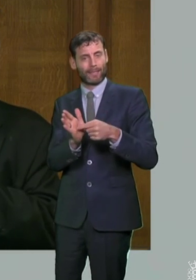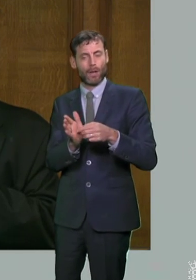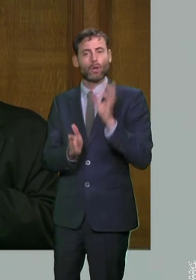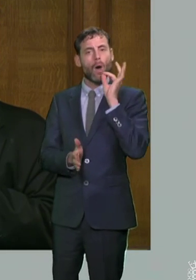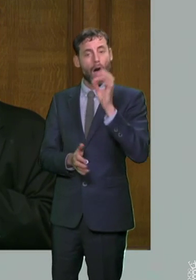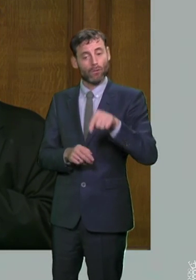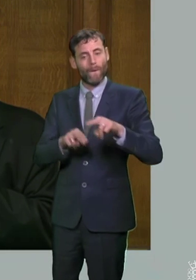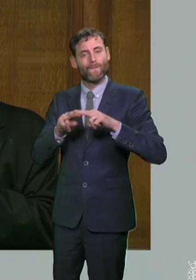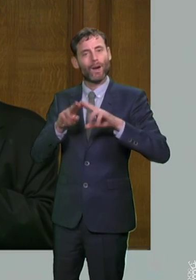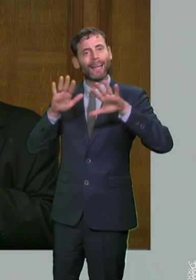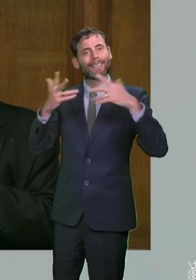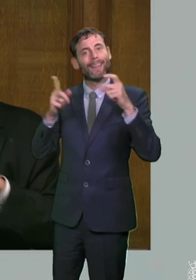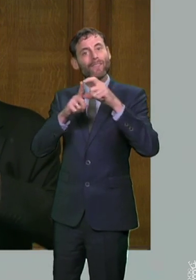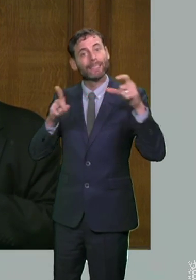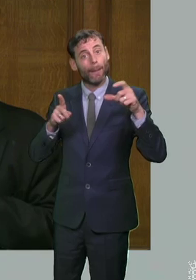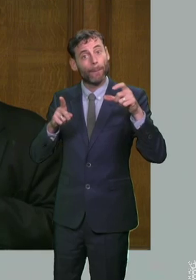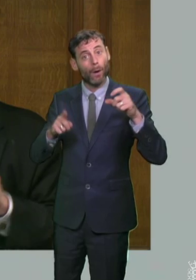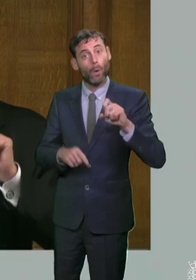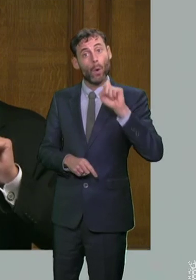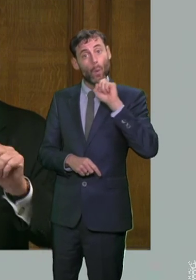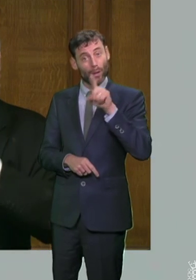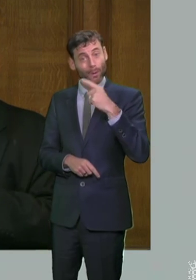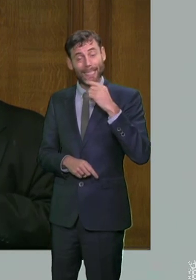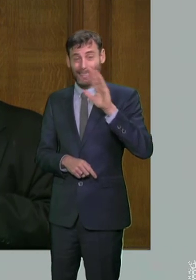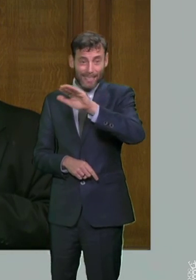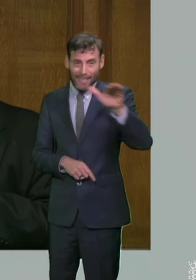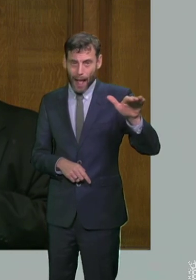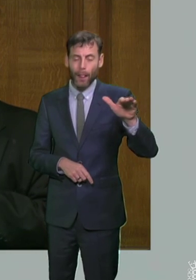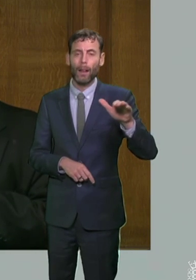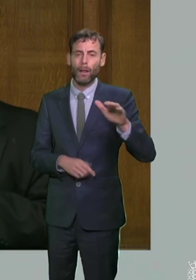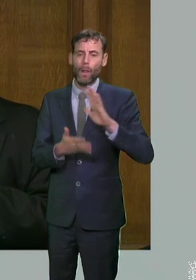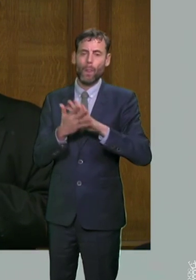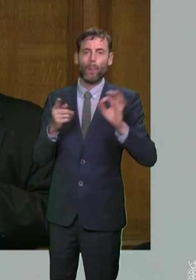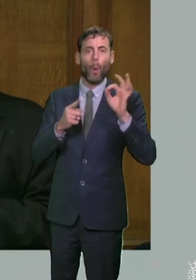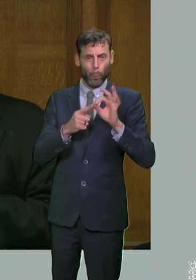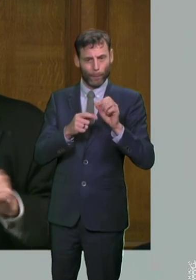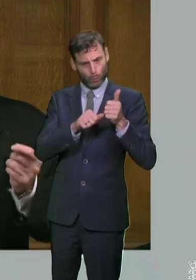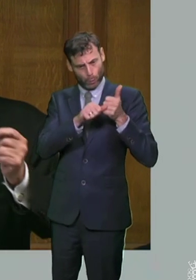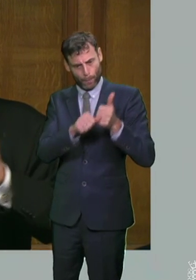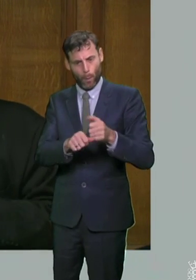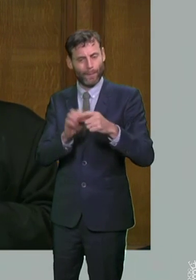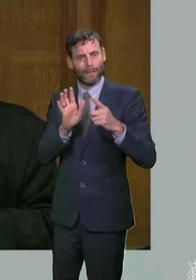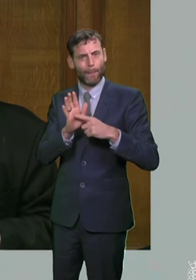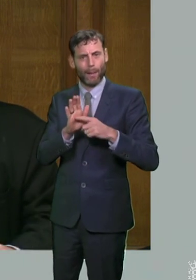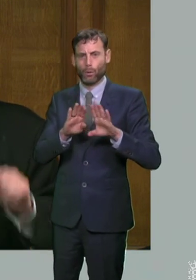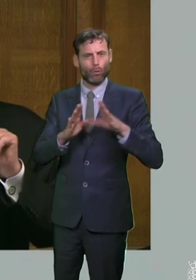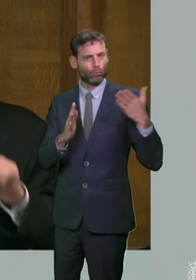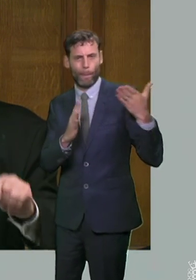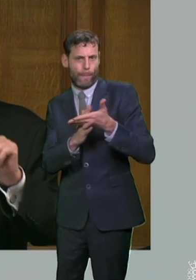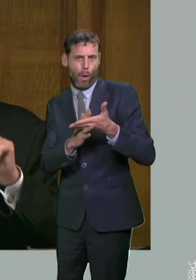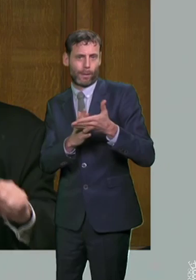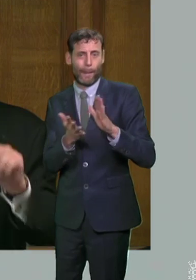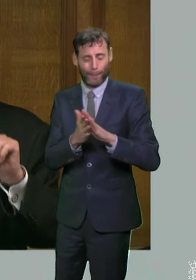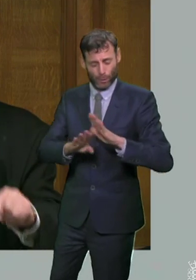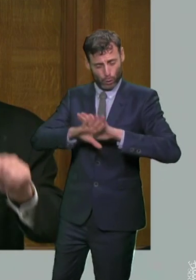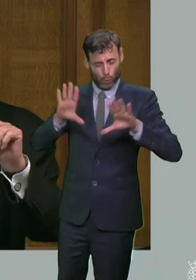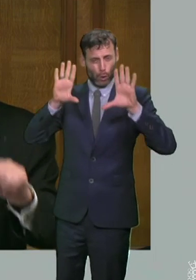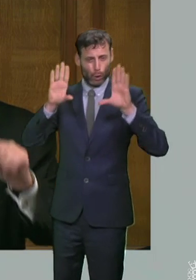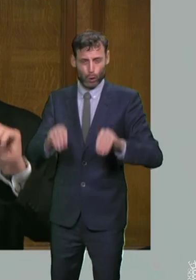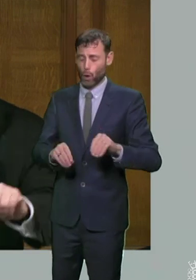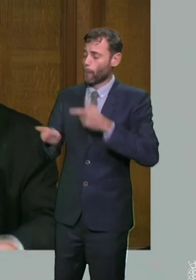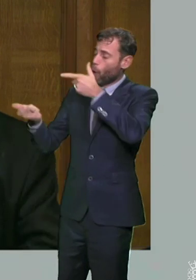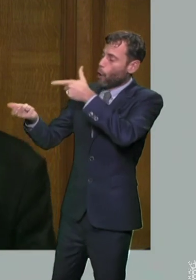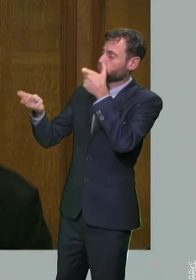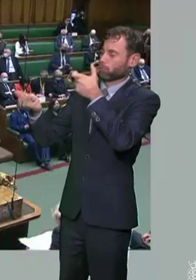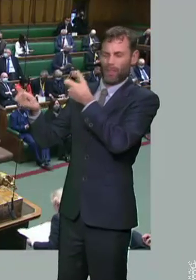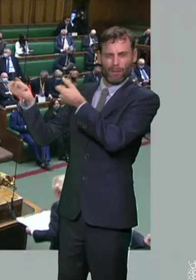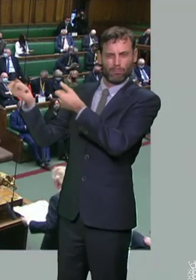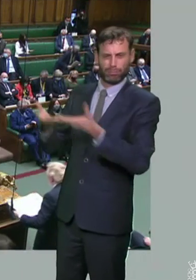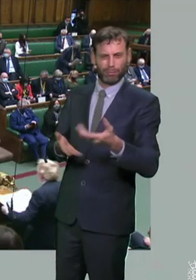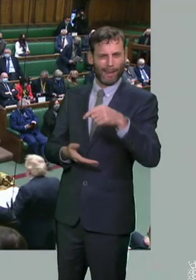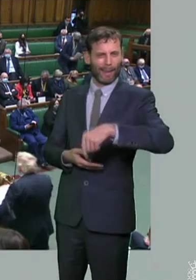So on Friday 10 December will the Prime Minister tell his Whips not to block the Bill, but to let it go forward, so that we can work together and end this vile trade as soon as possible?